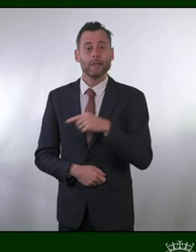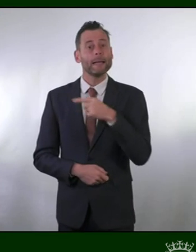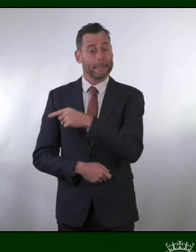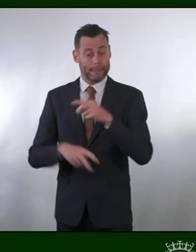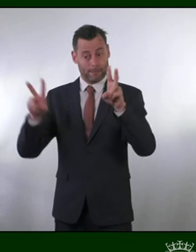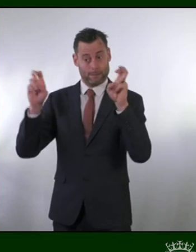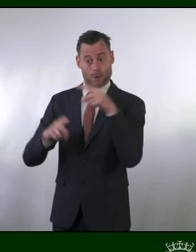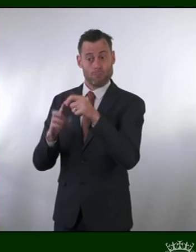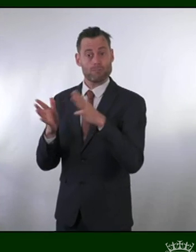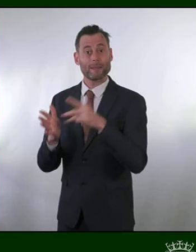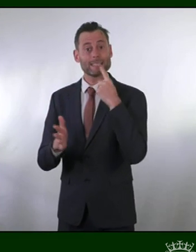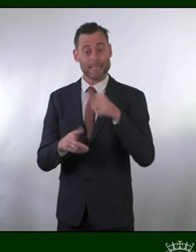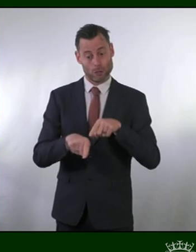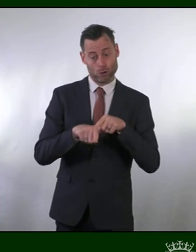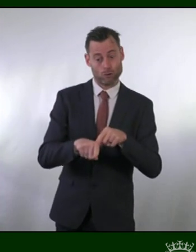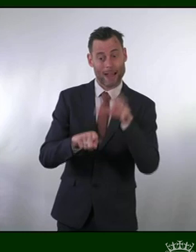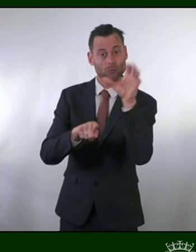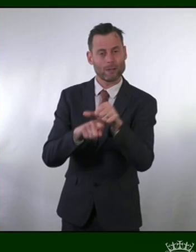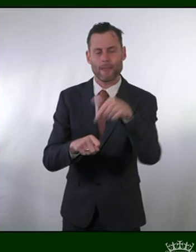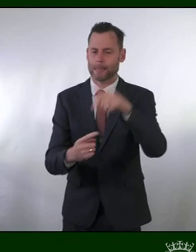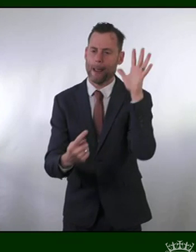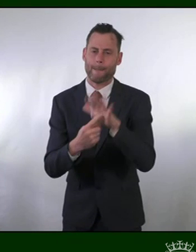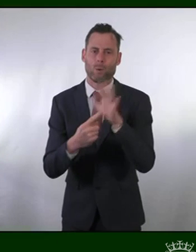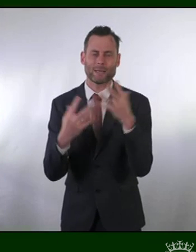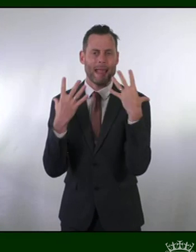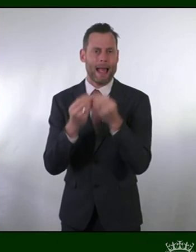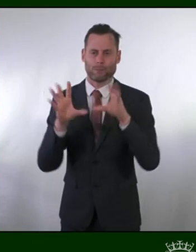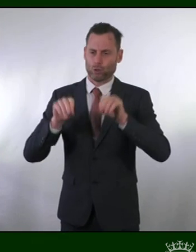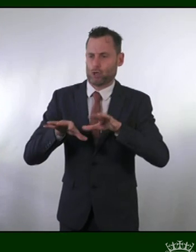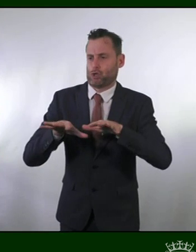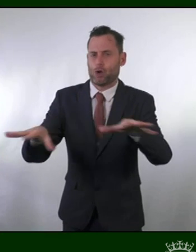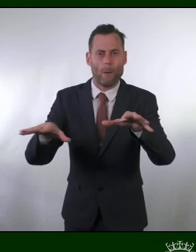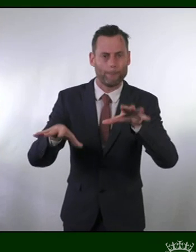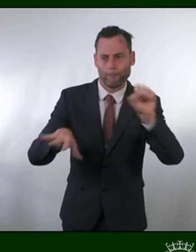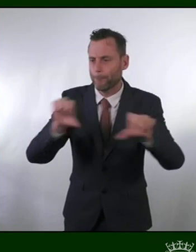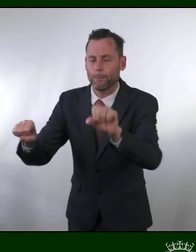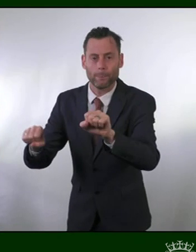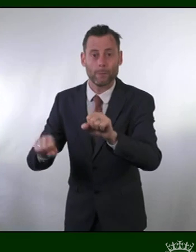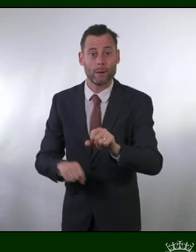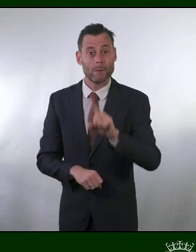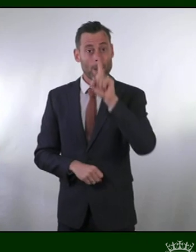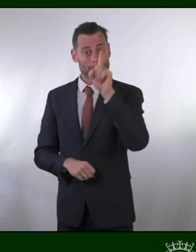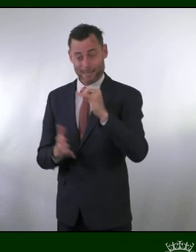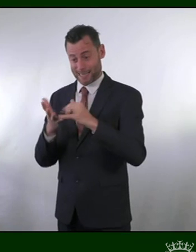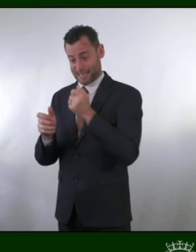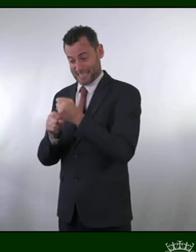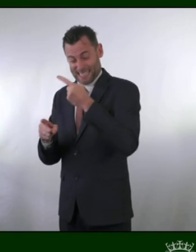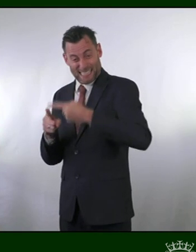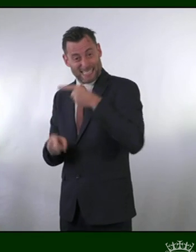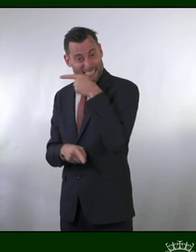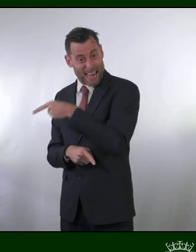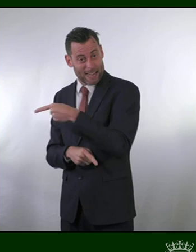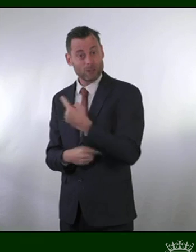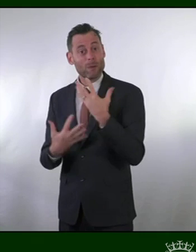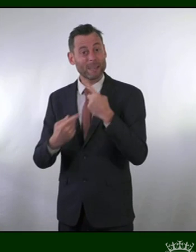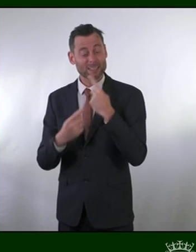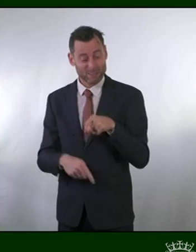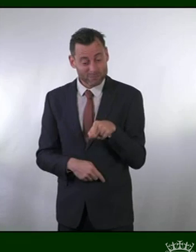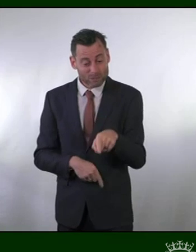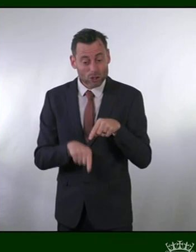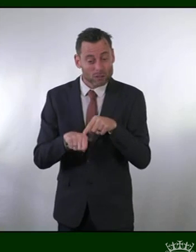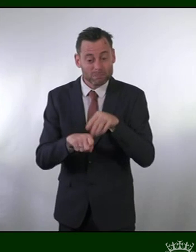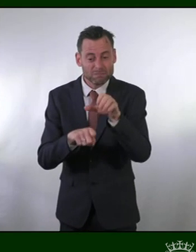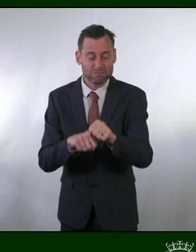Those were his words. Three months later, SAGE has concluded that track and trace is only “having a marginal impact on transmission”.